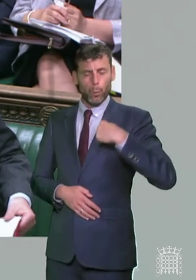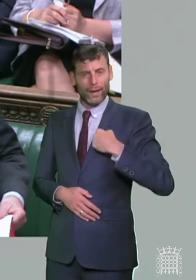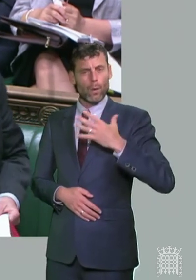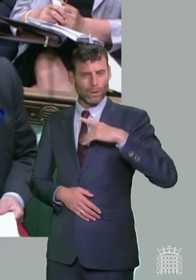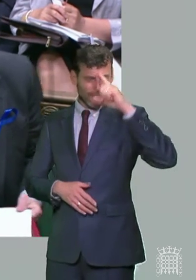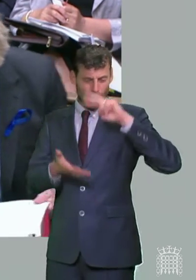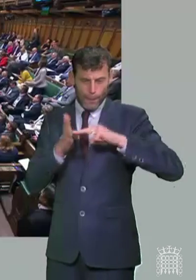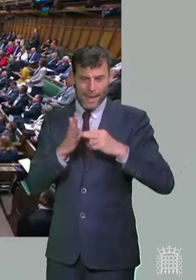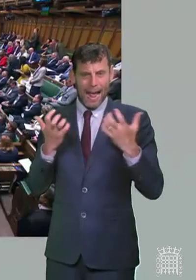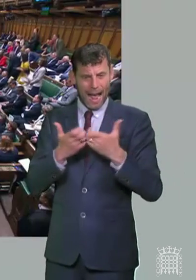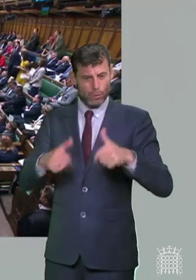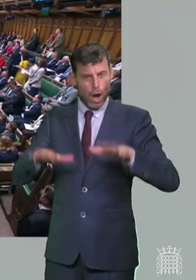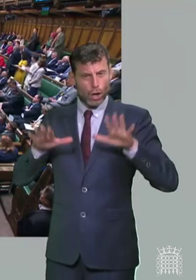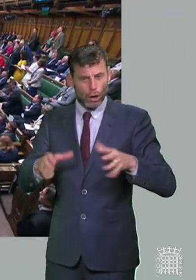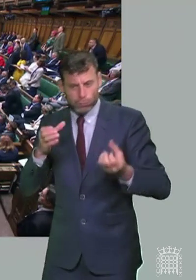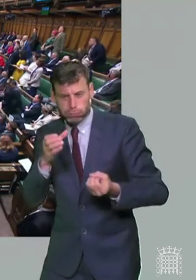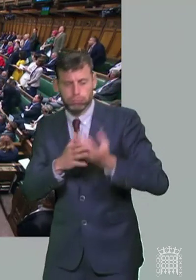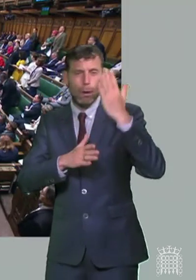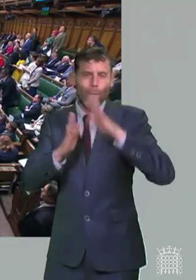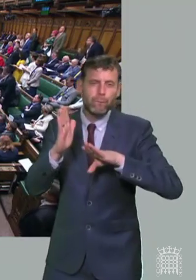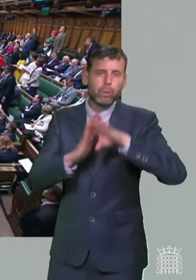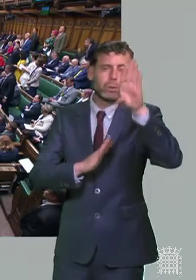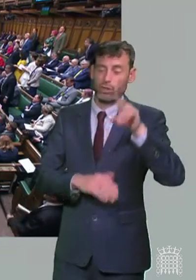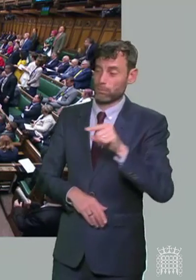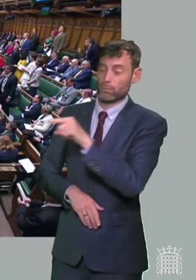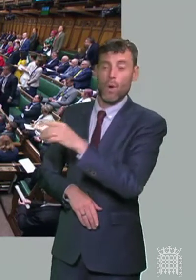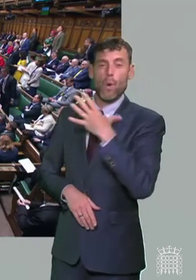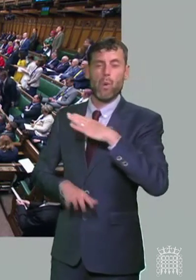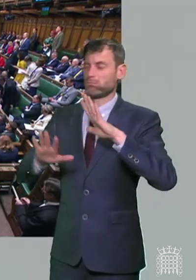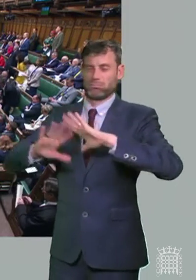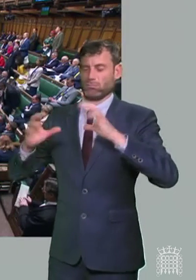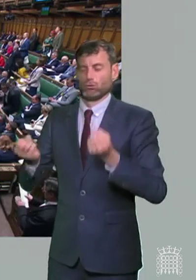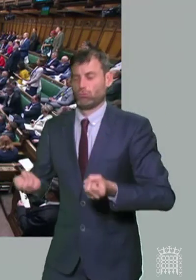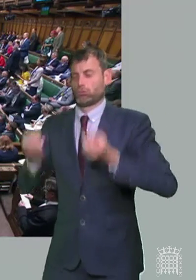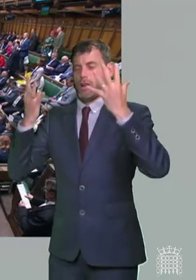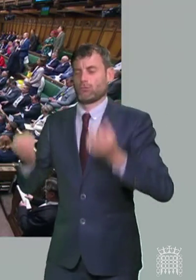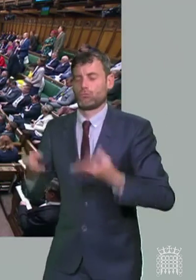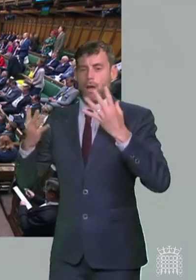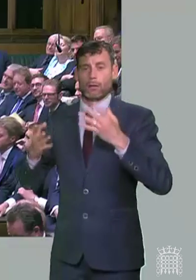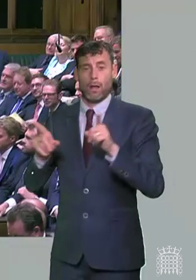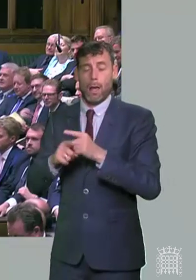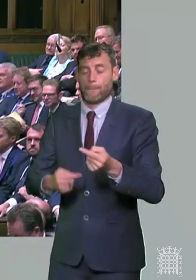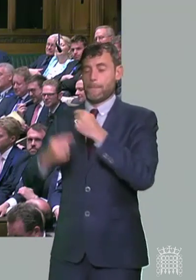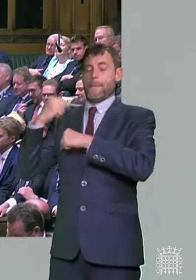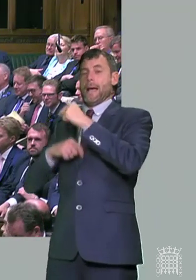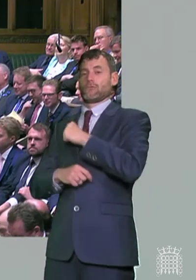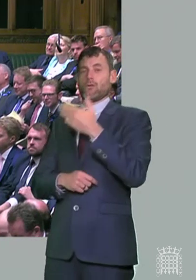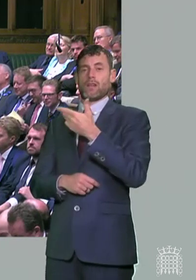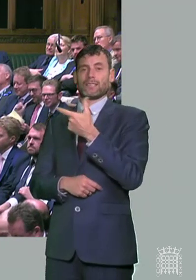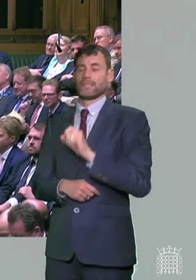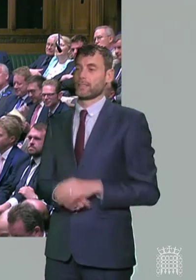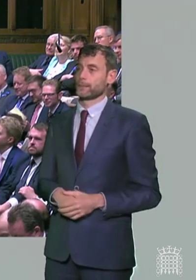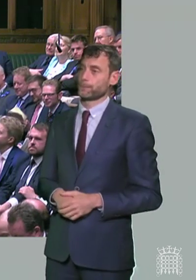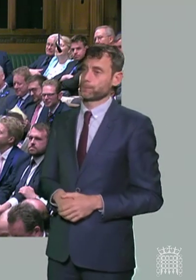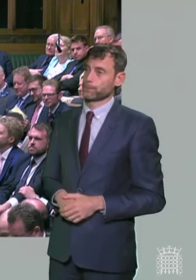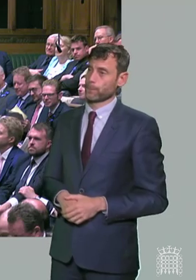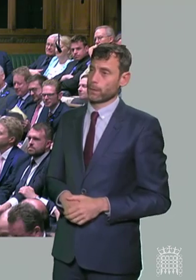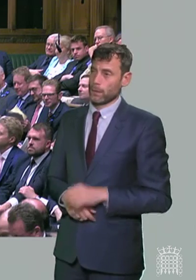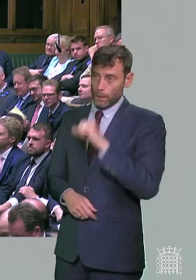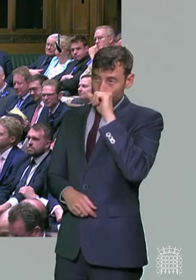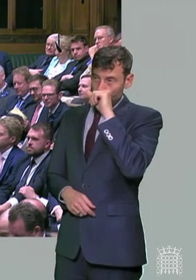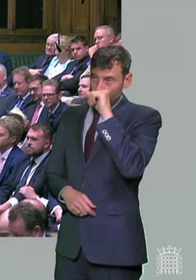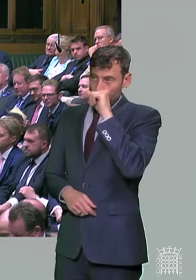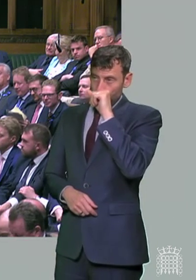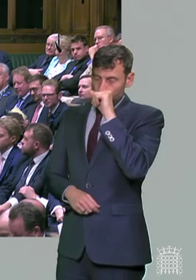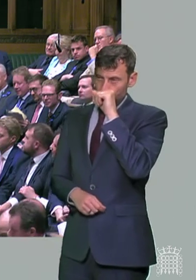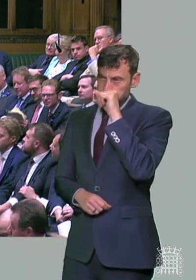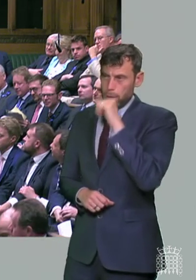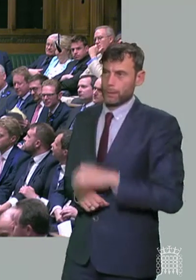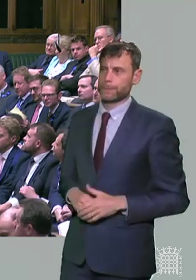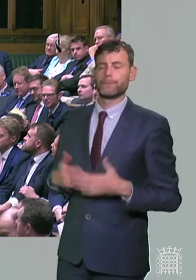For years in Harrogate and Knaresborough, we had the Labour no-growth Northern rail franchise.